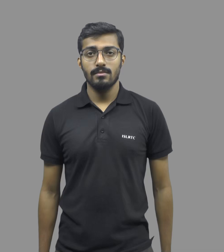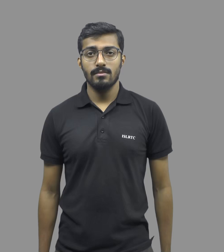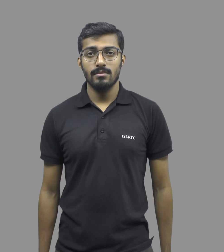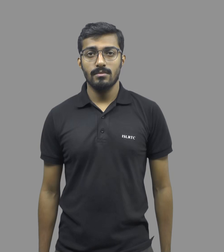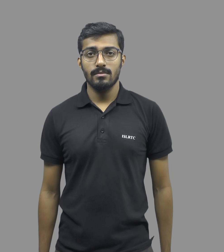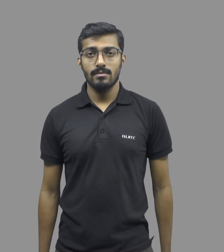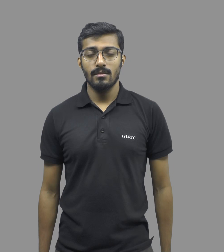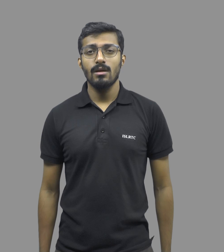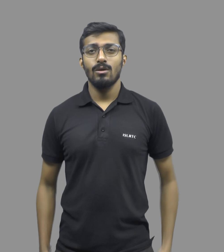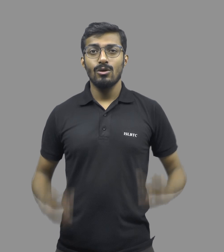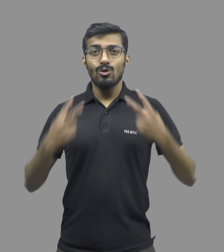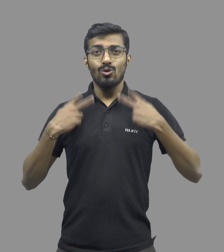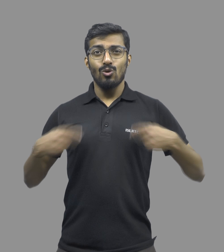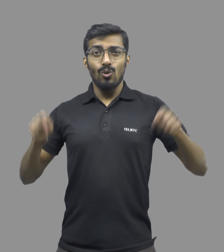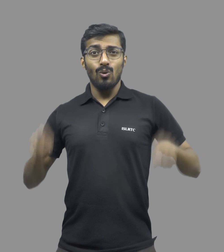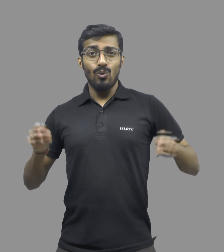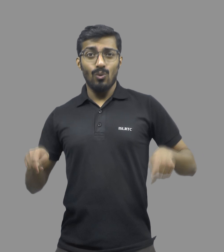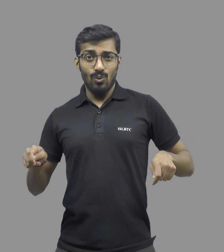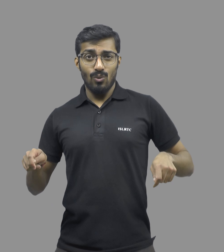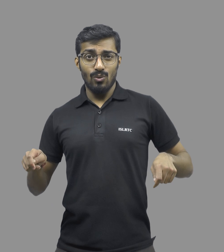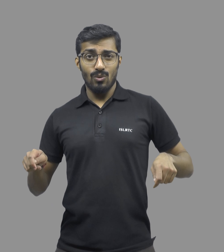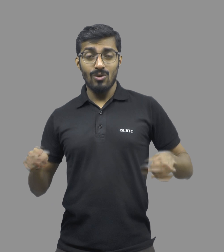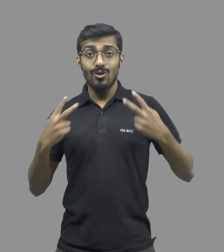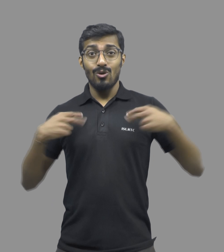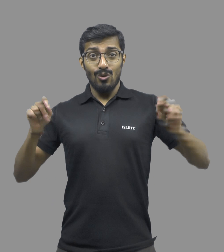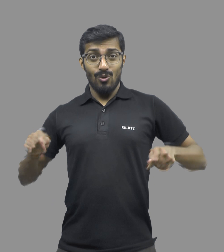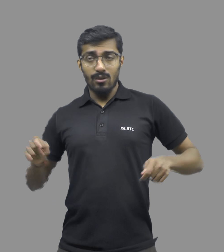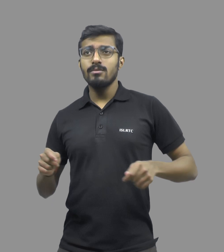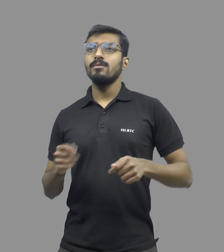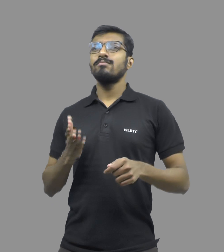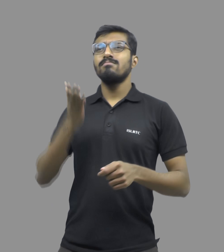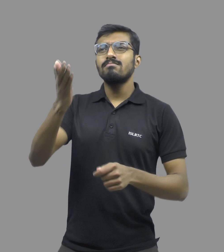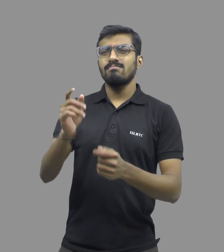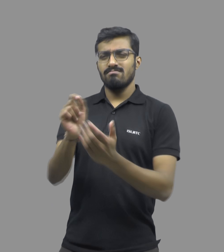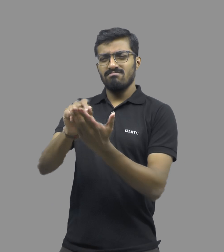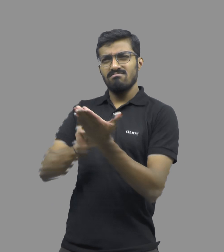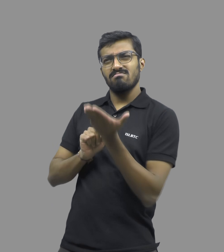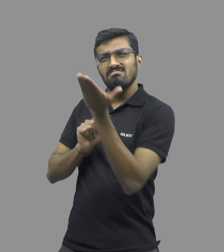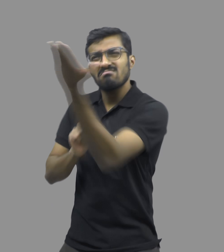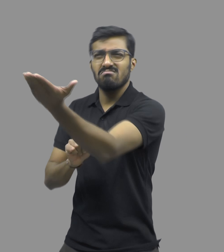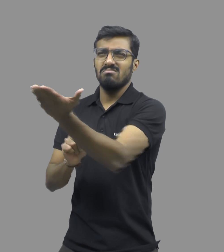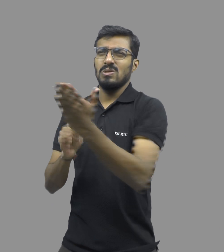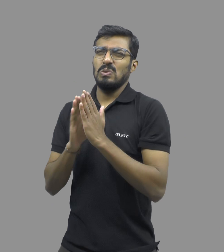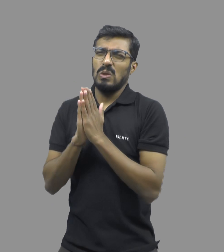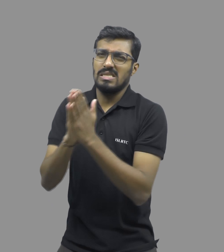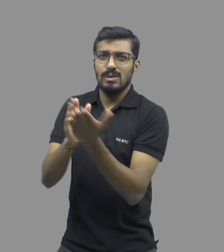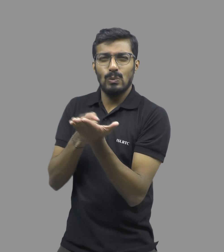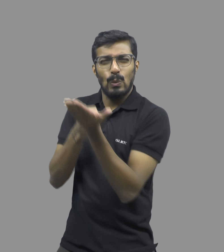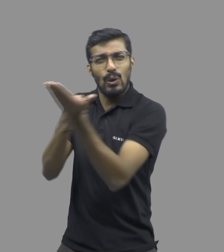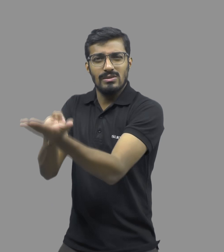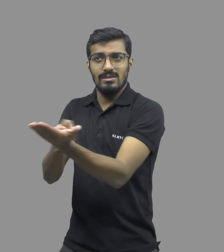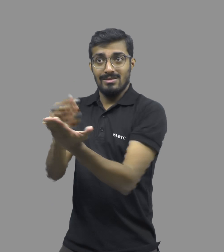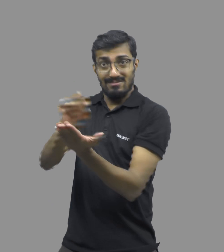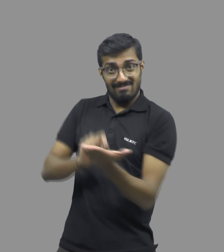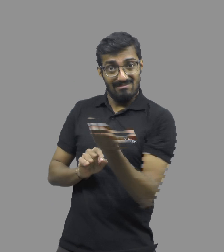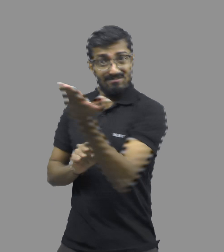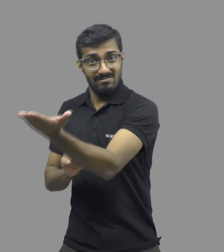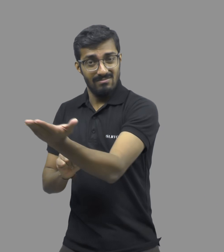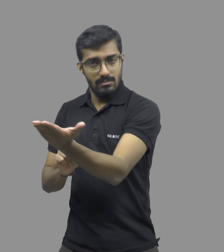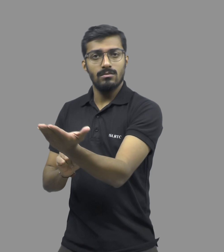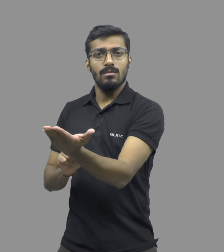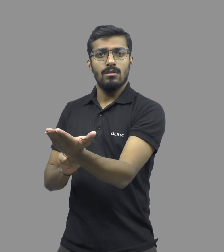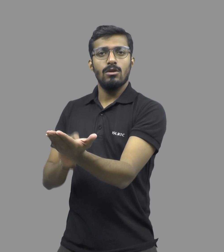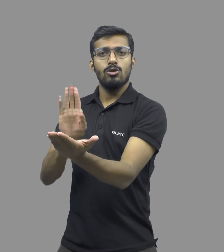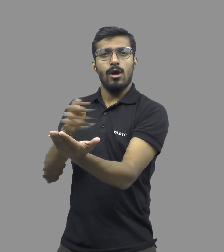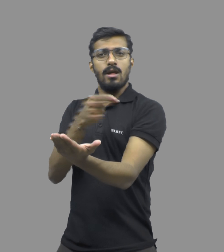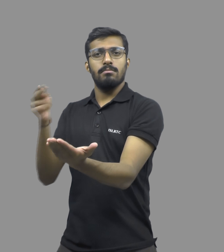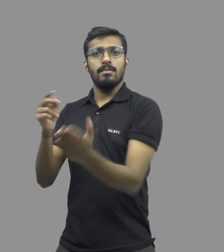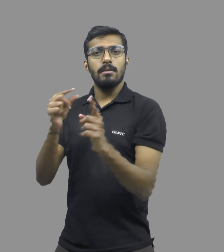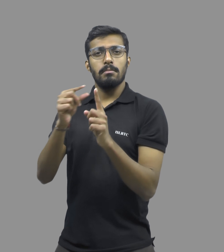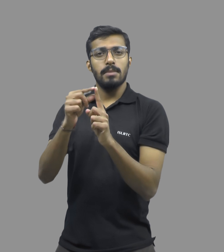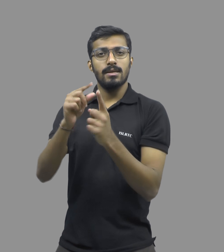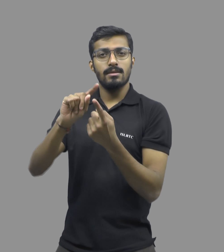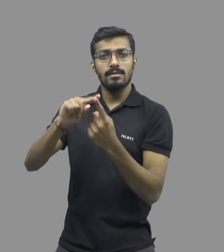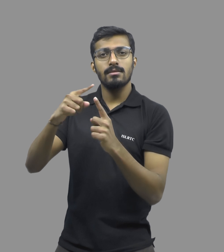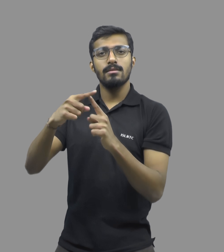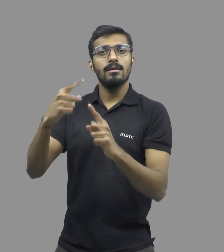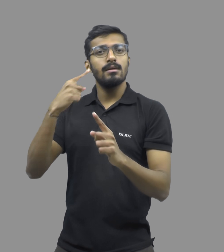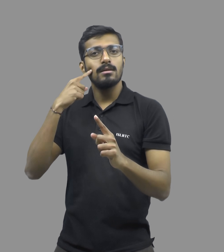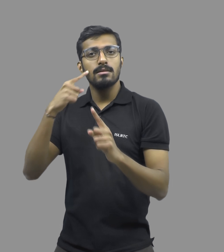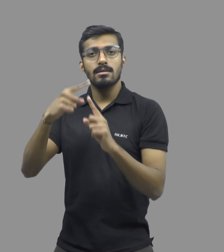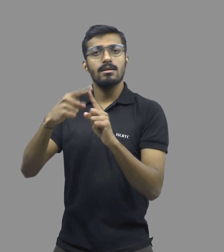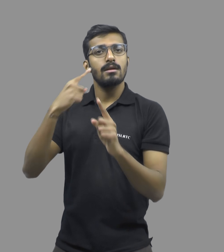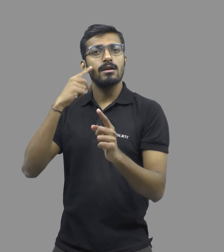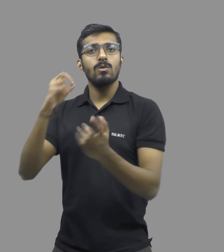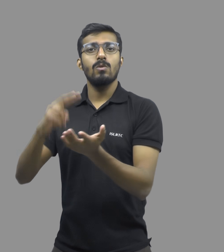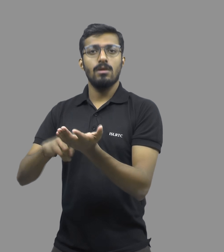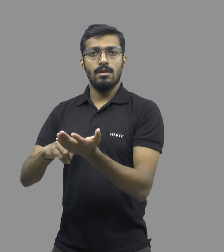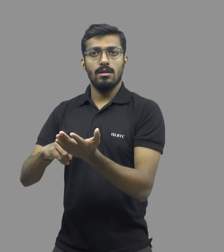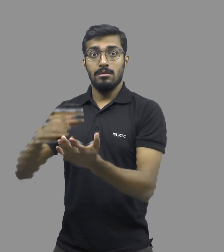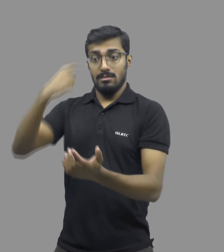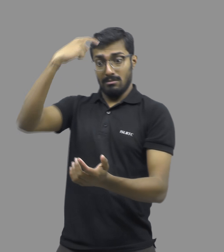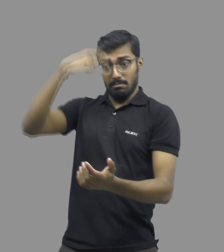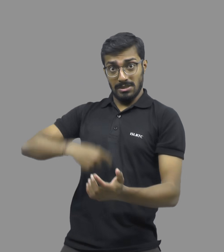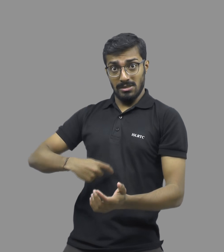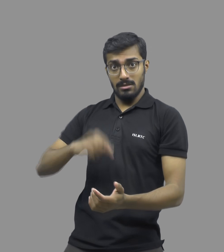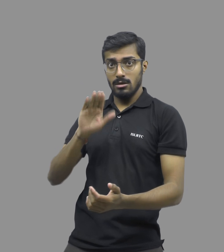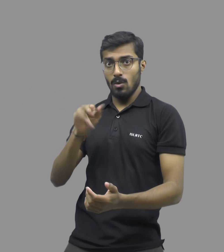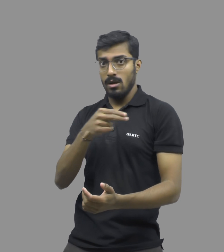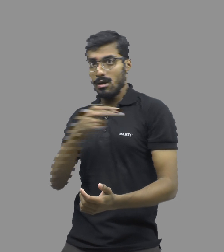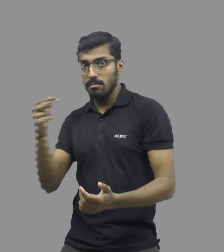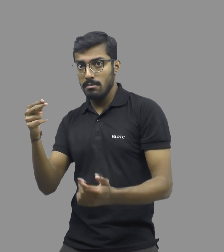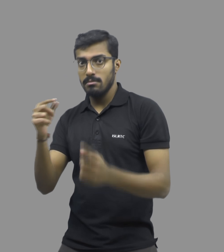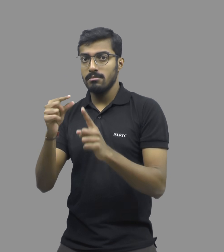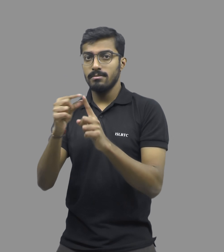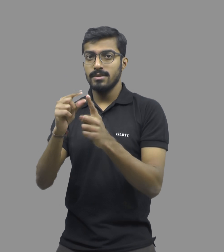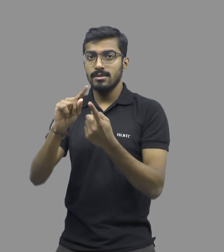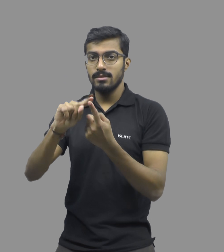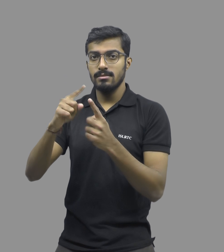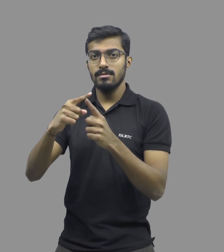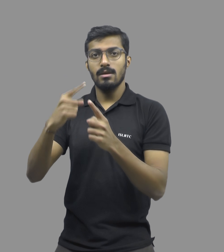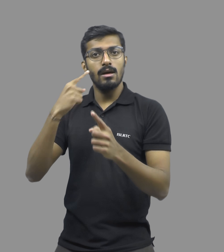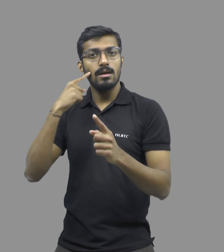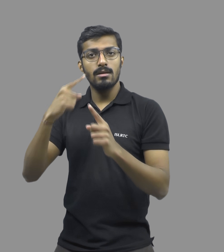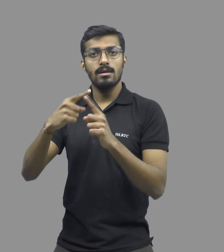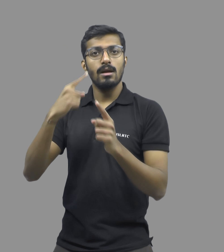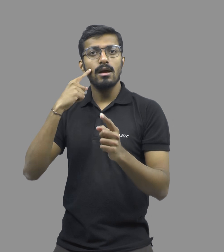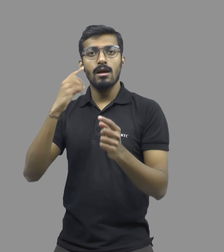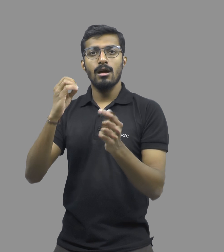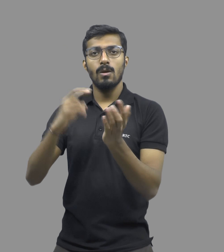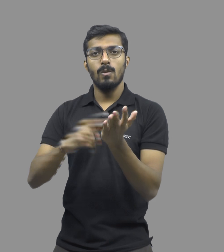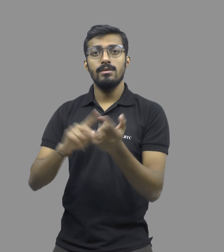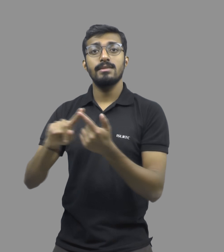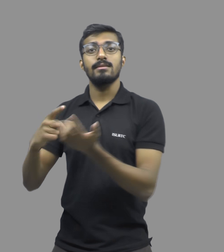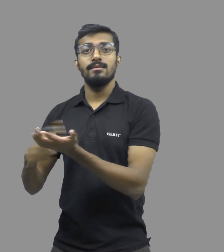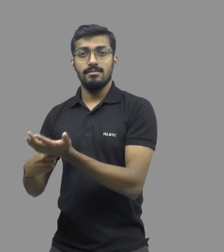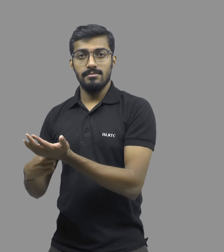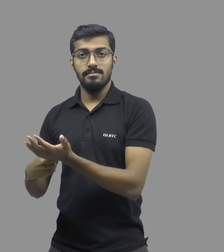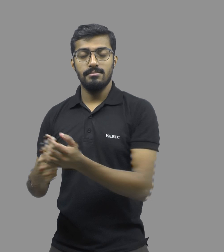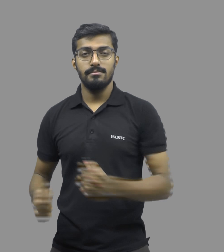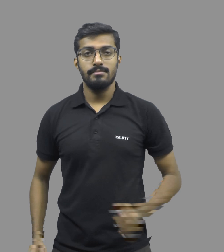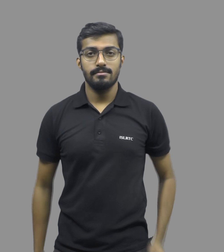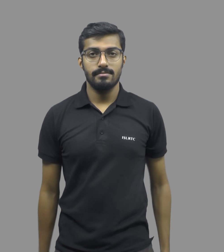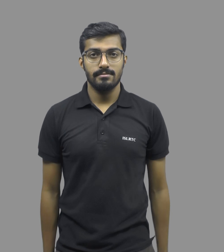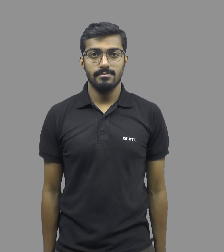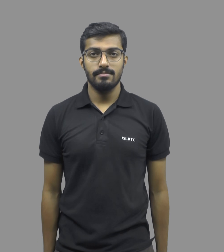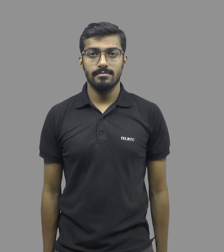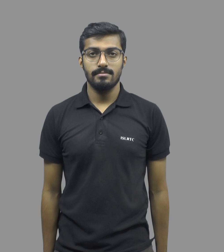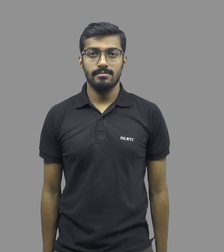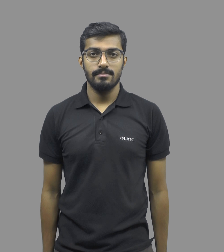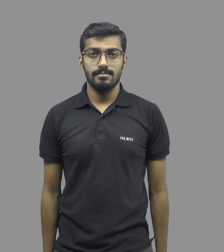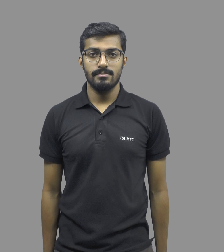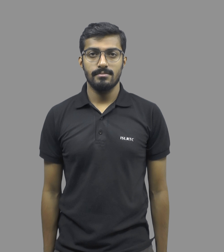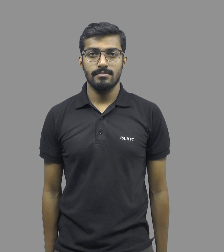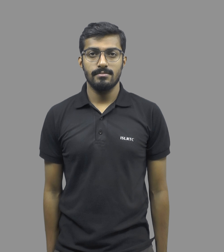Petition and Petitioner